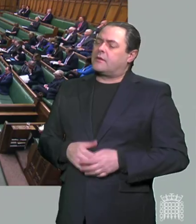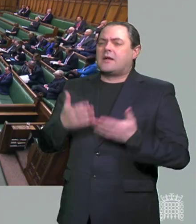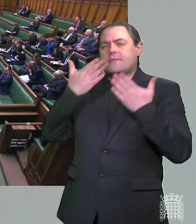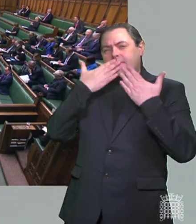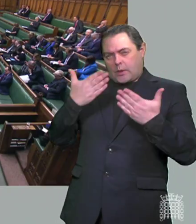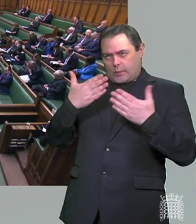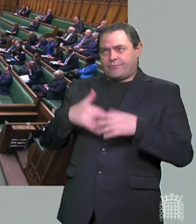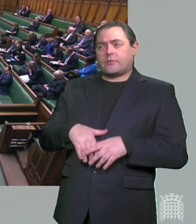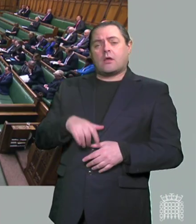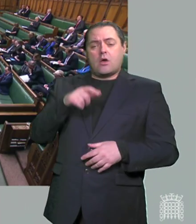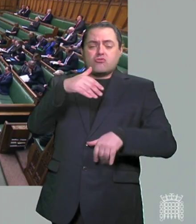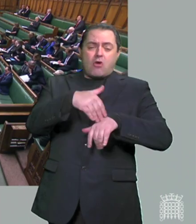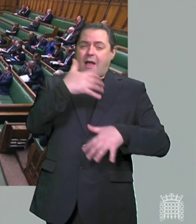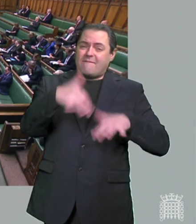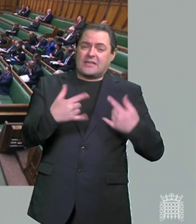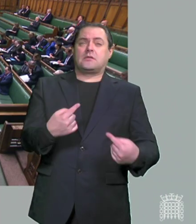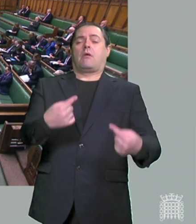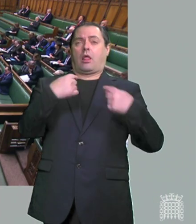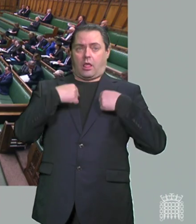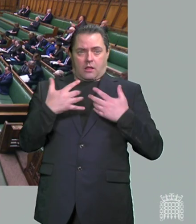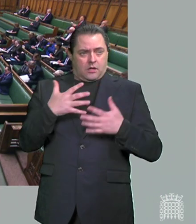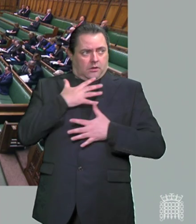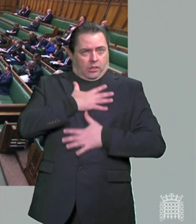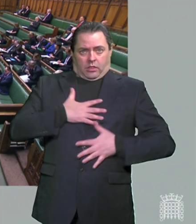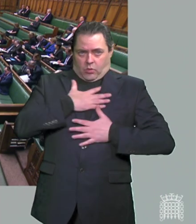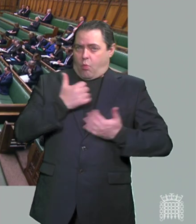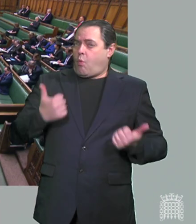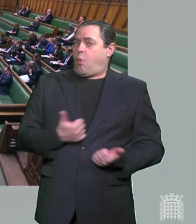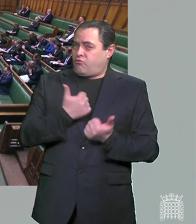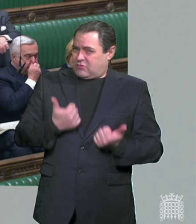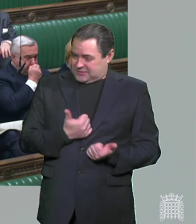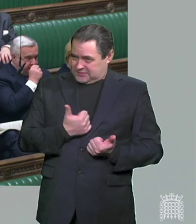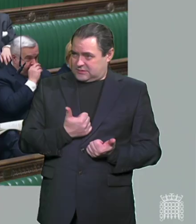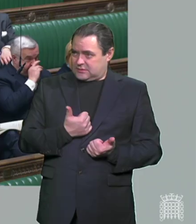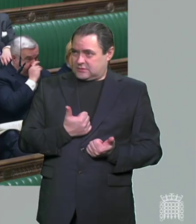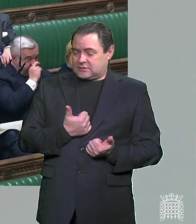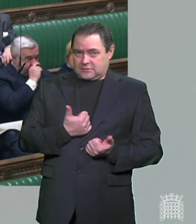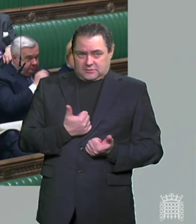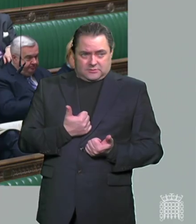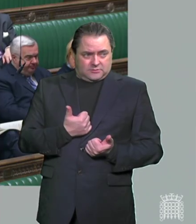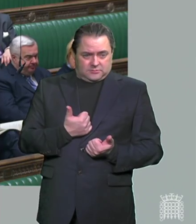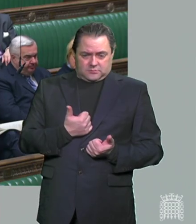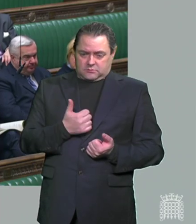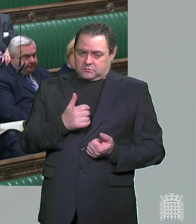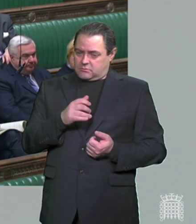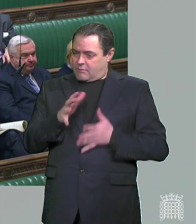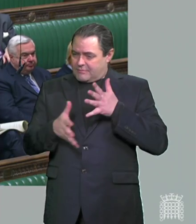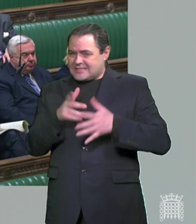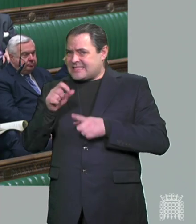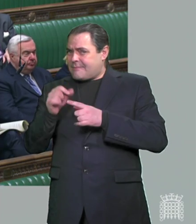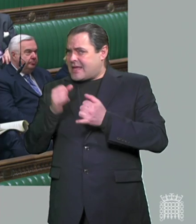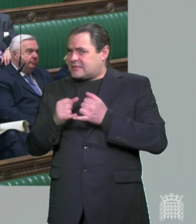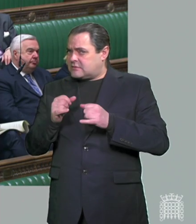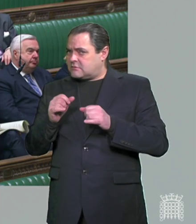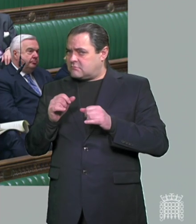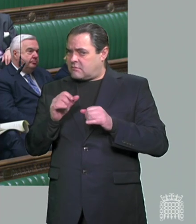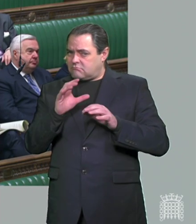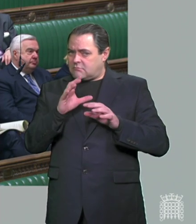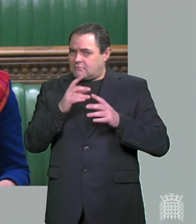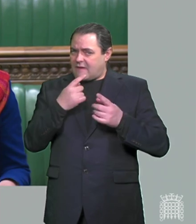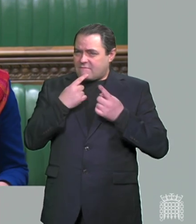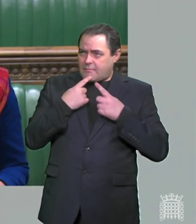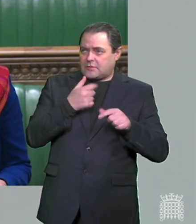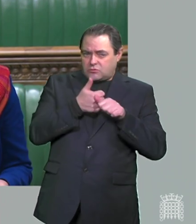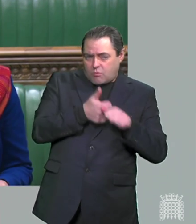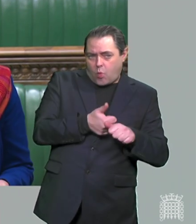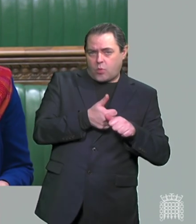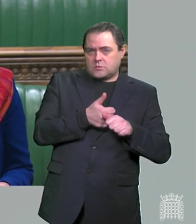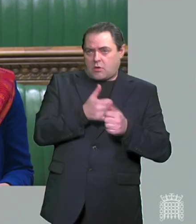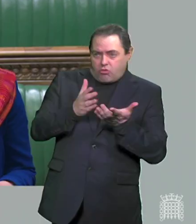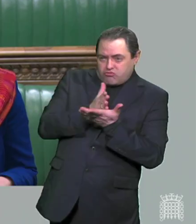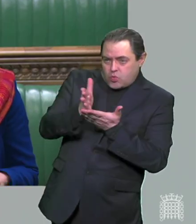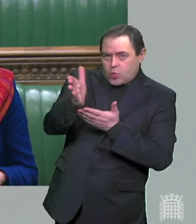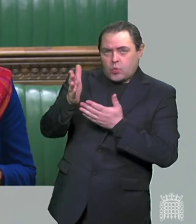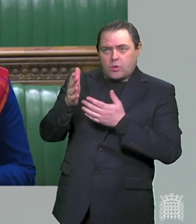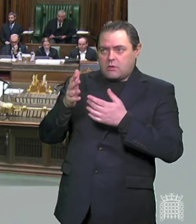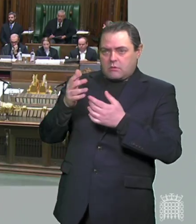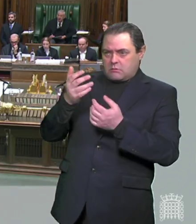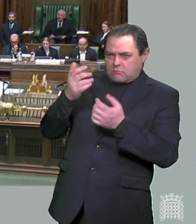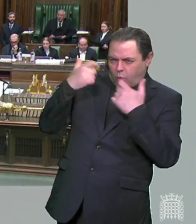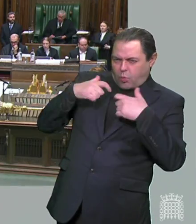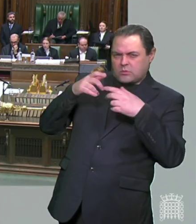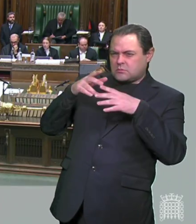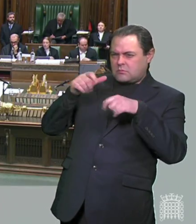Victims of crime have already been through distressing circumstances, so can my honourable and learned Friend tell me what the CPS is doing to inform and support people to navigate the criminal justice system?